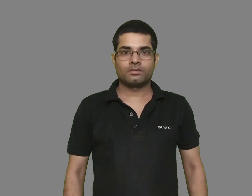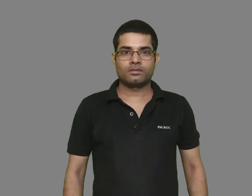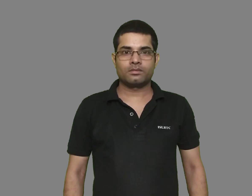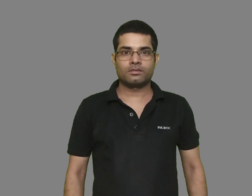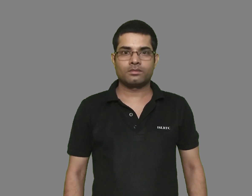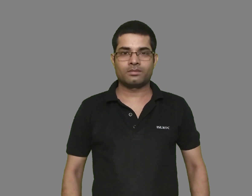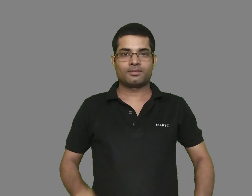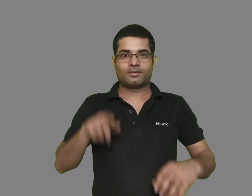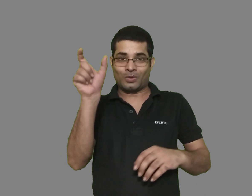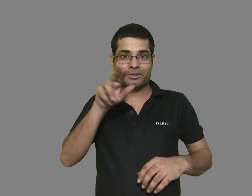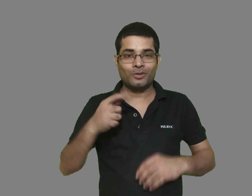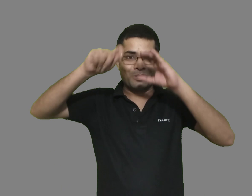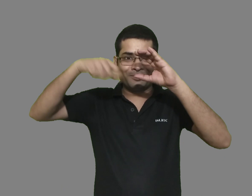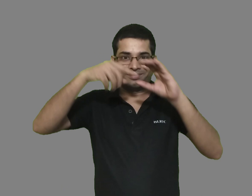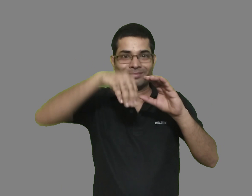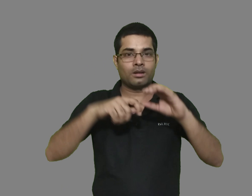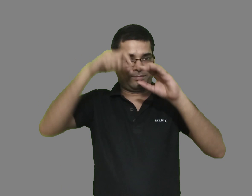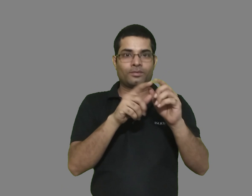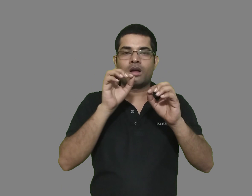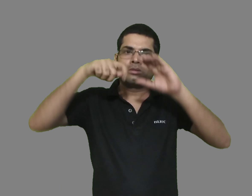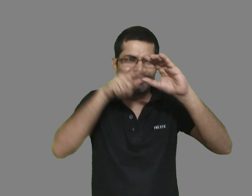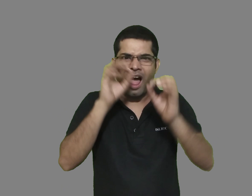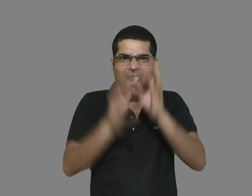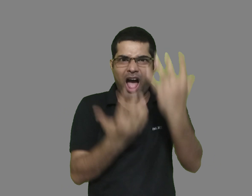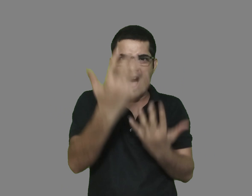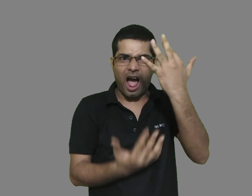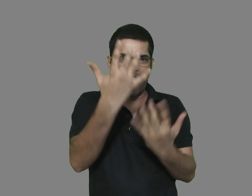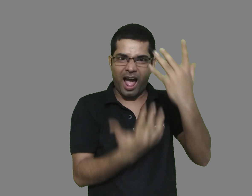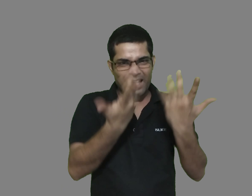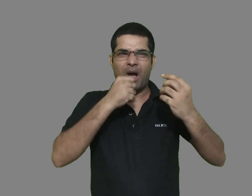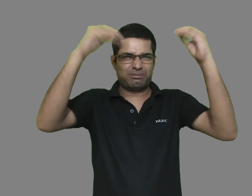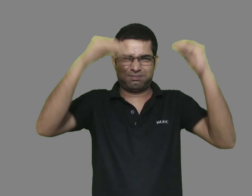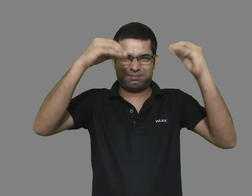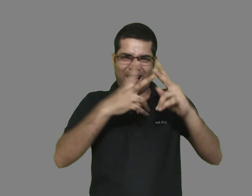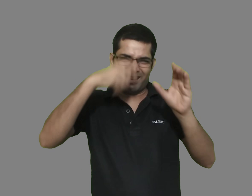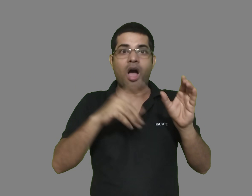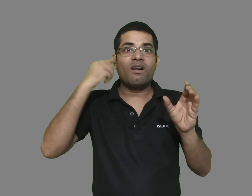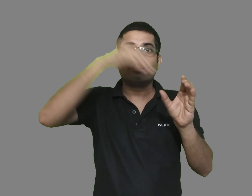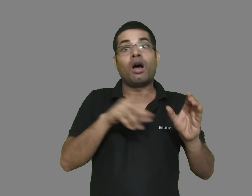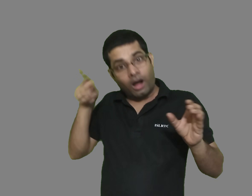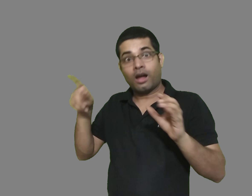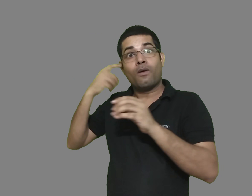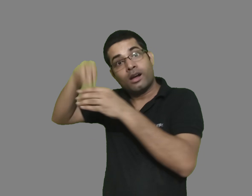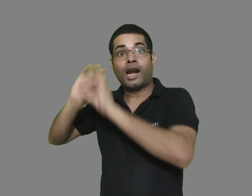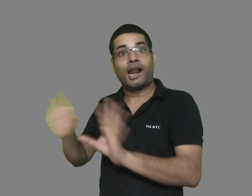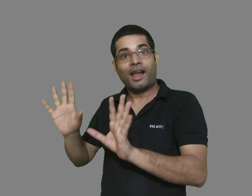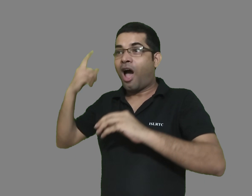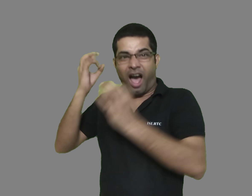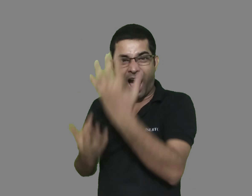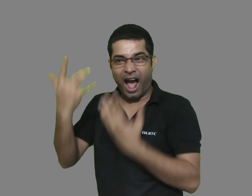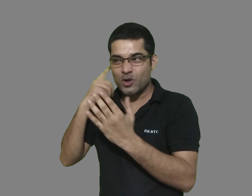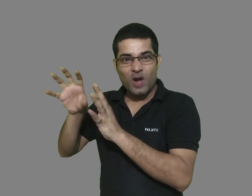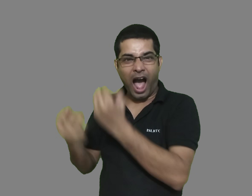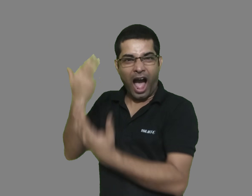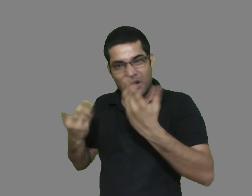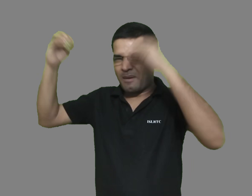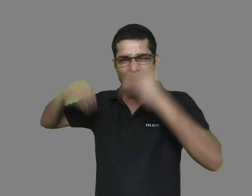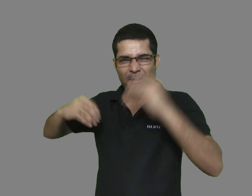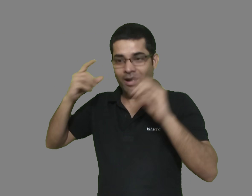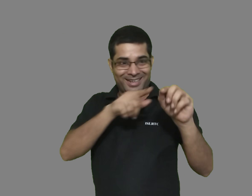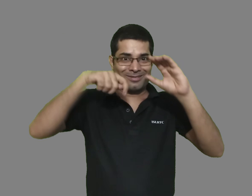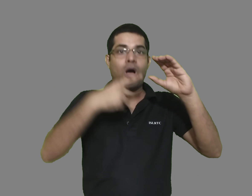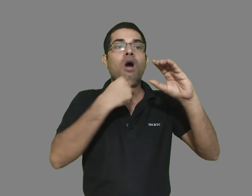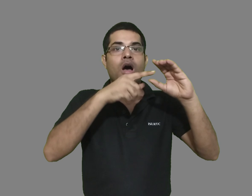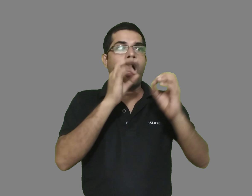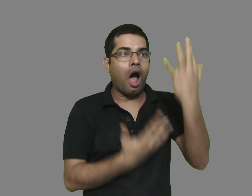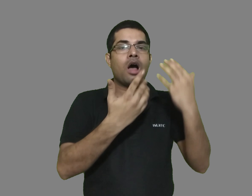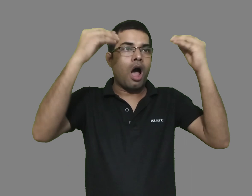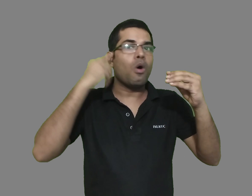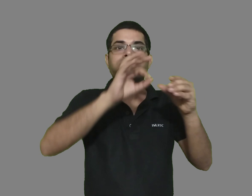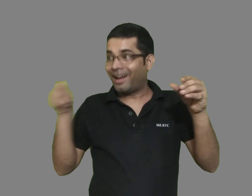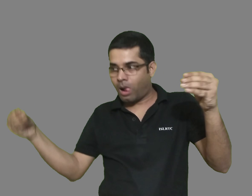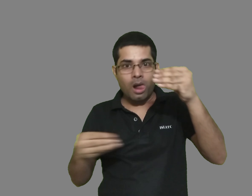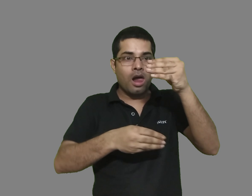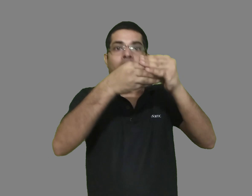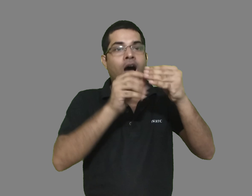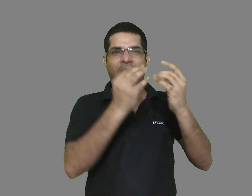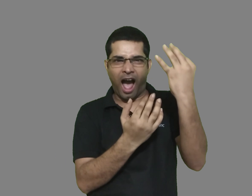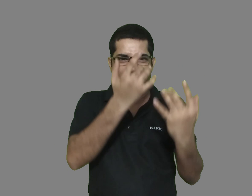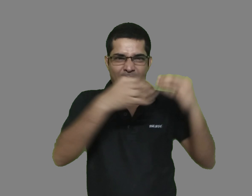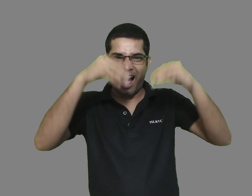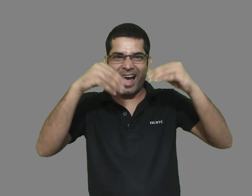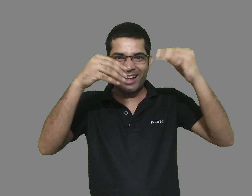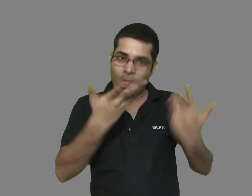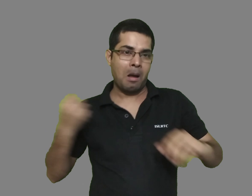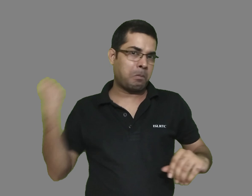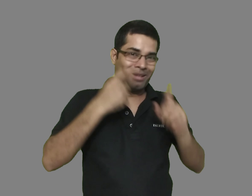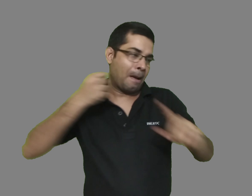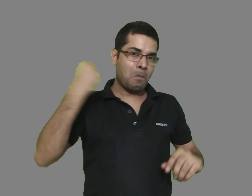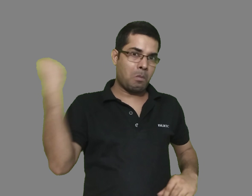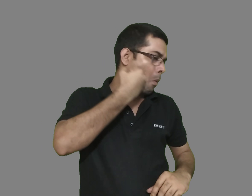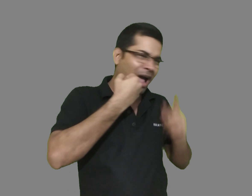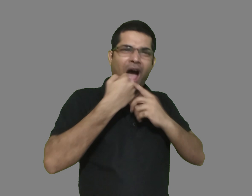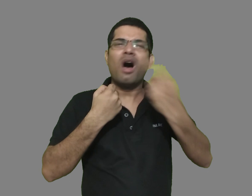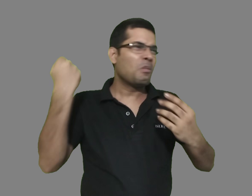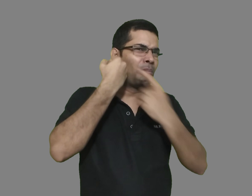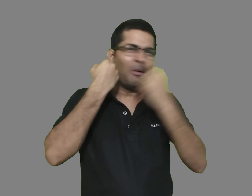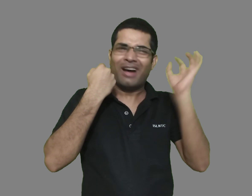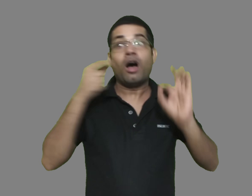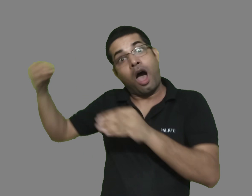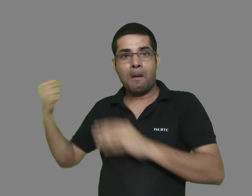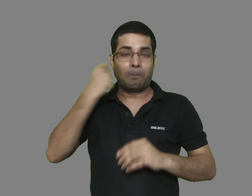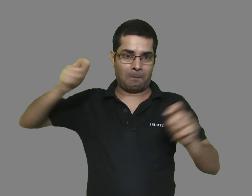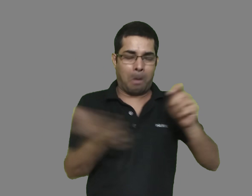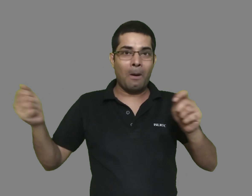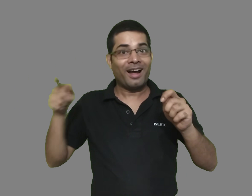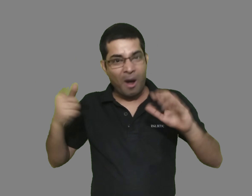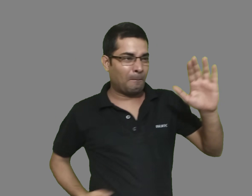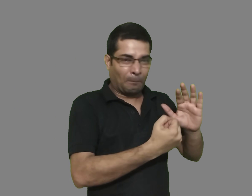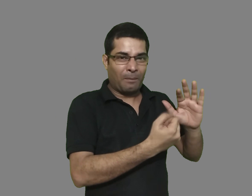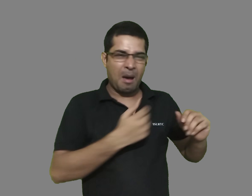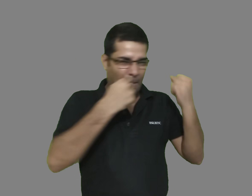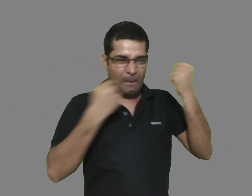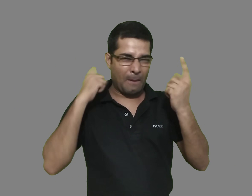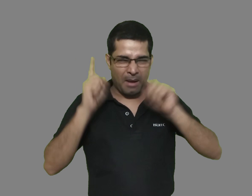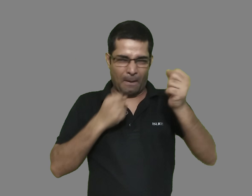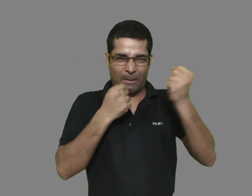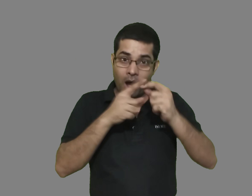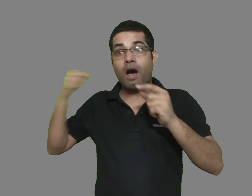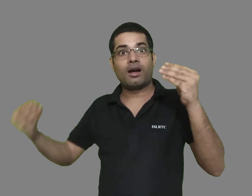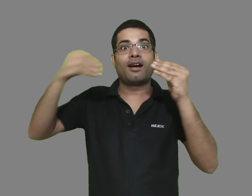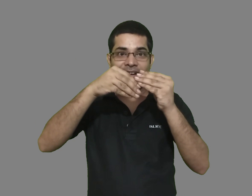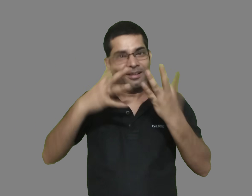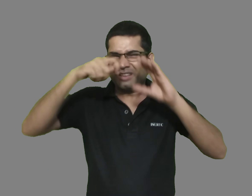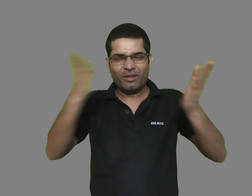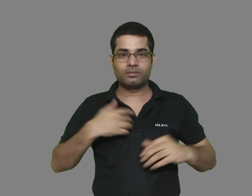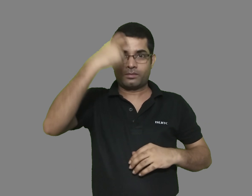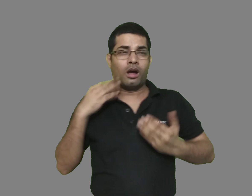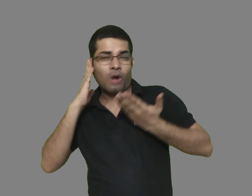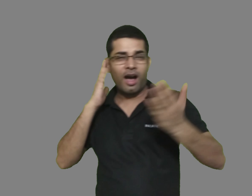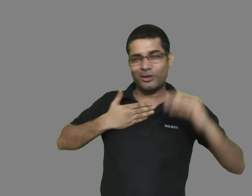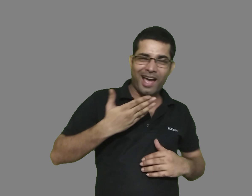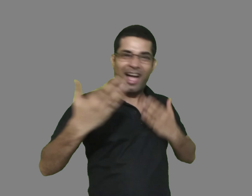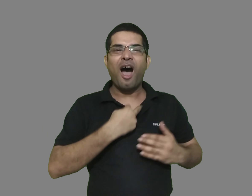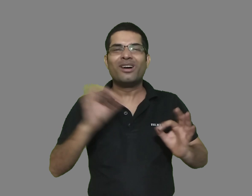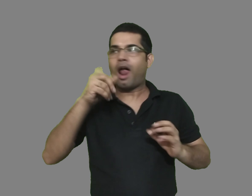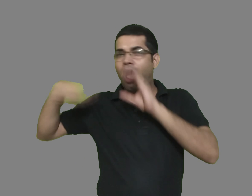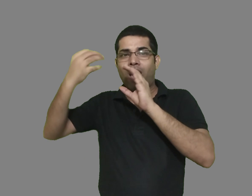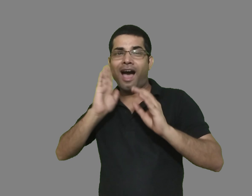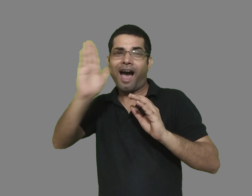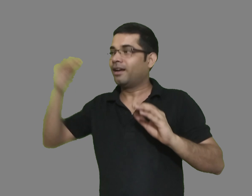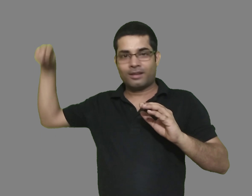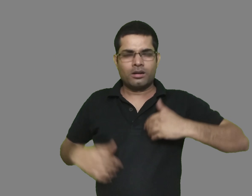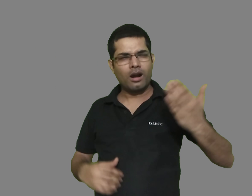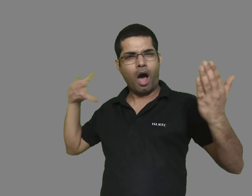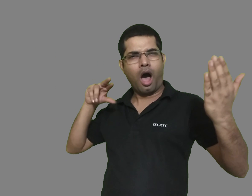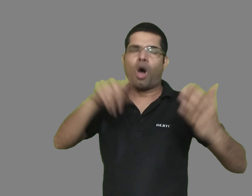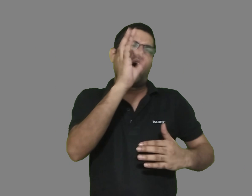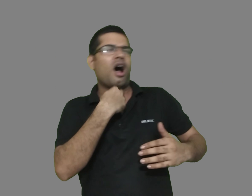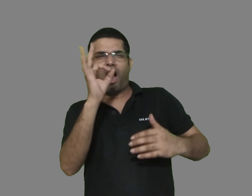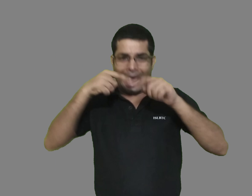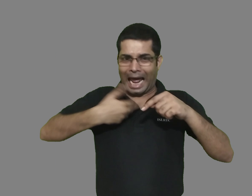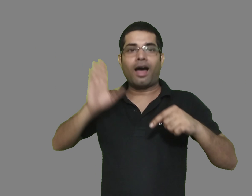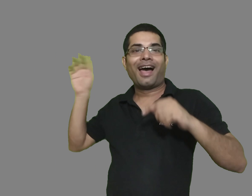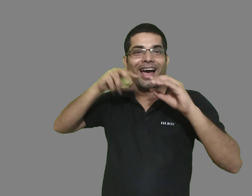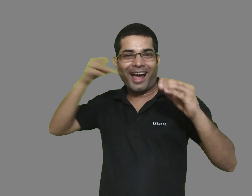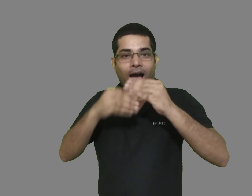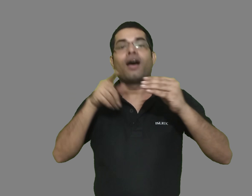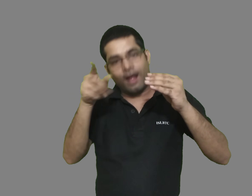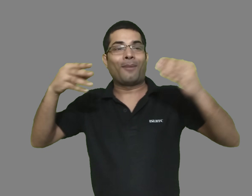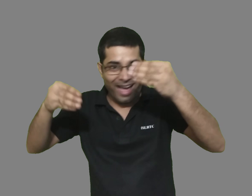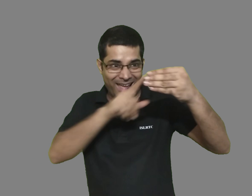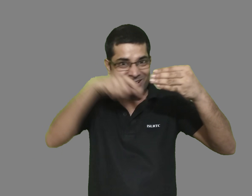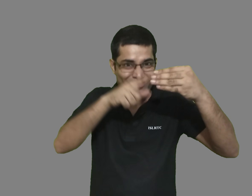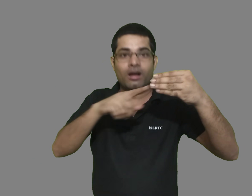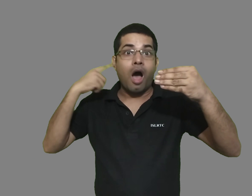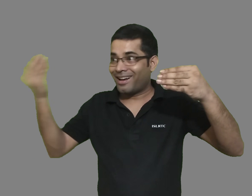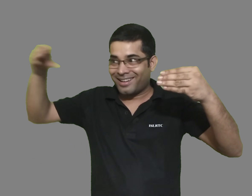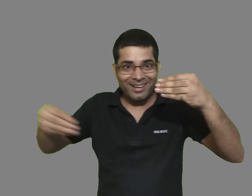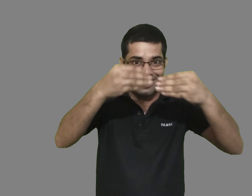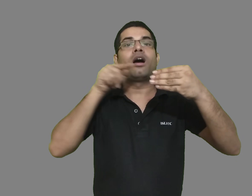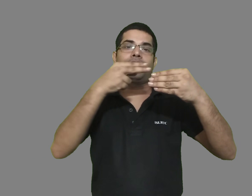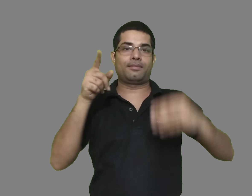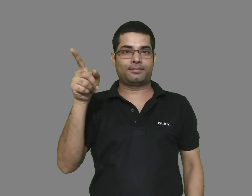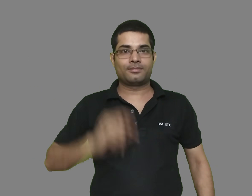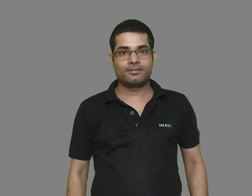Foley